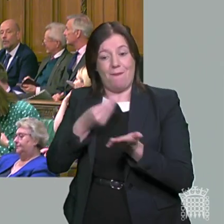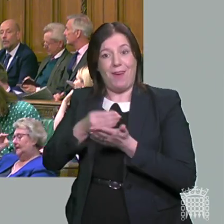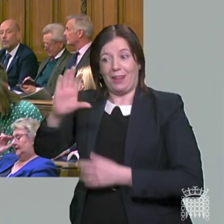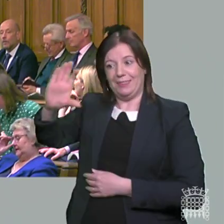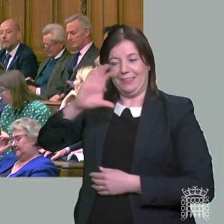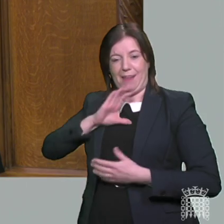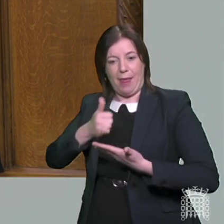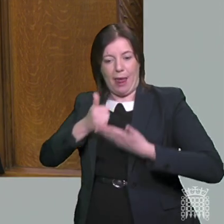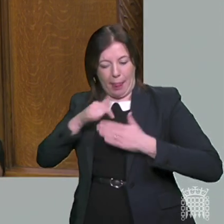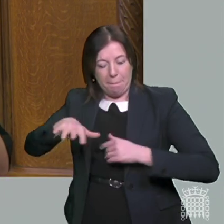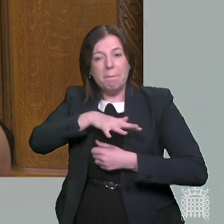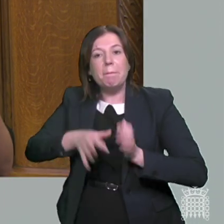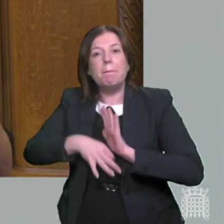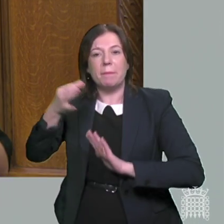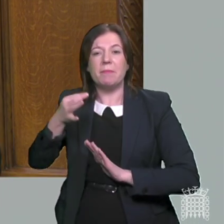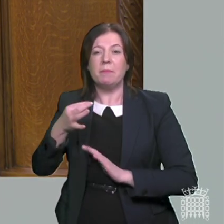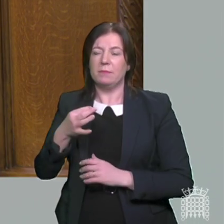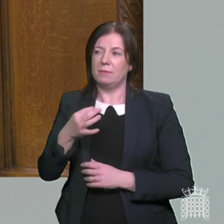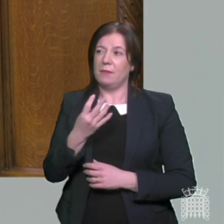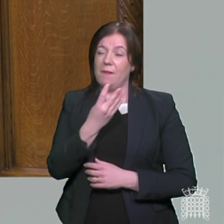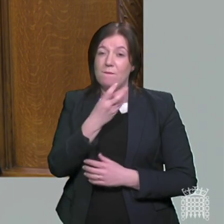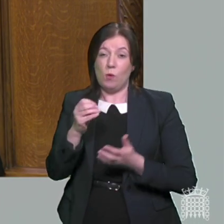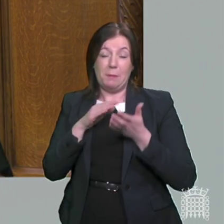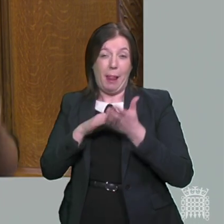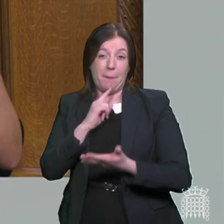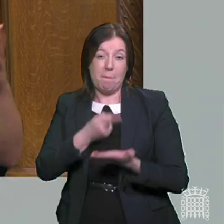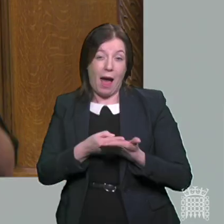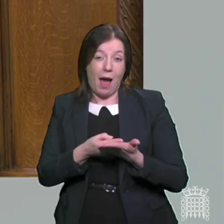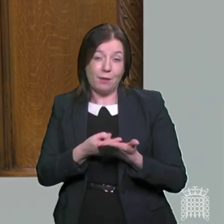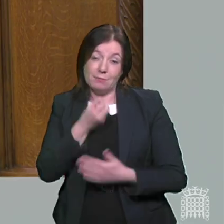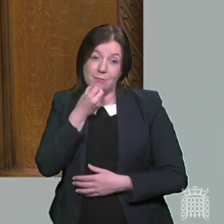This is a historic investment, with over £40 million secured.